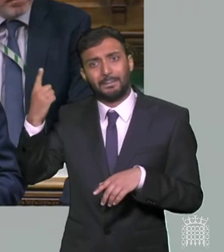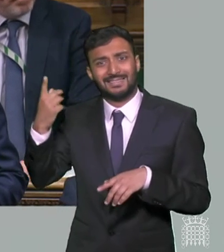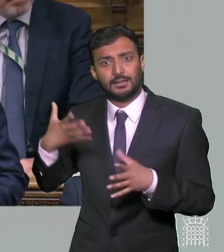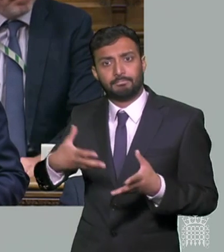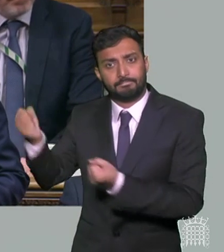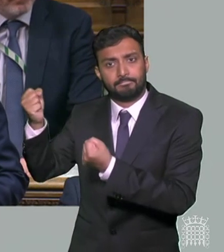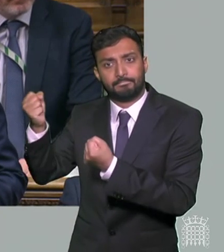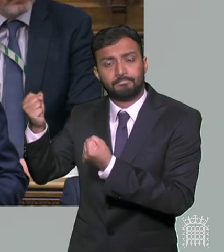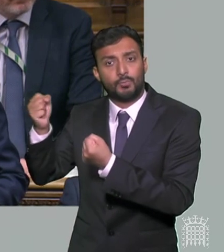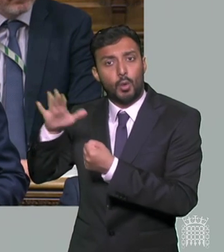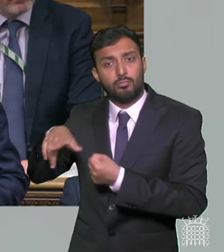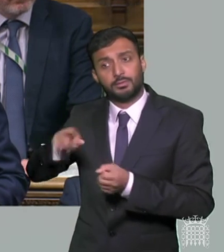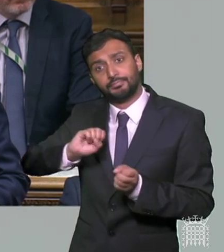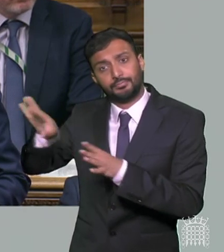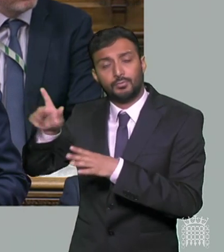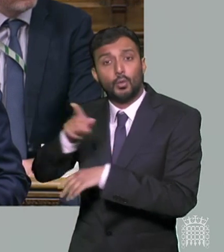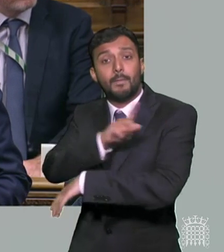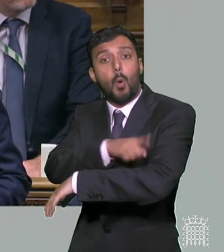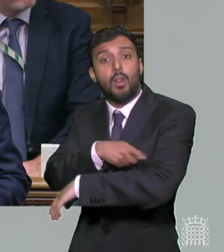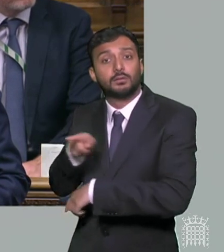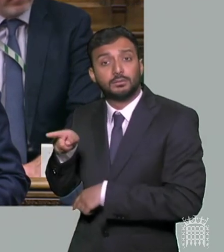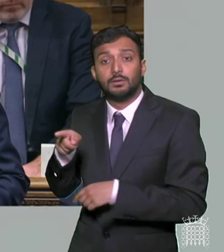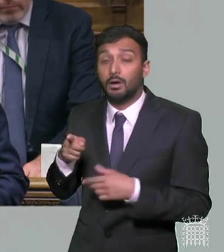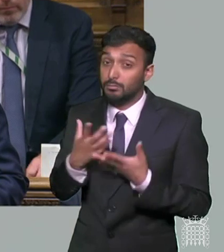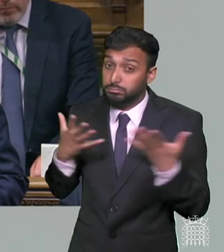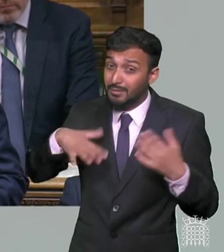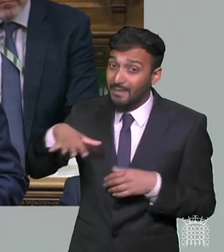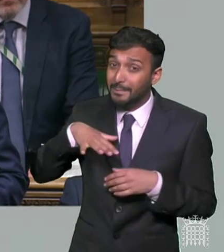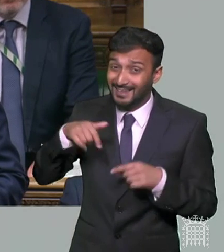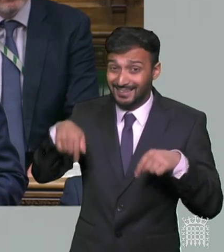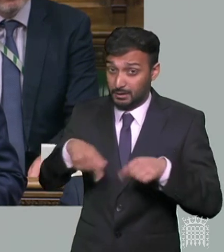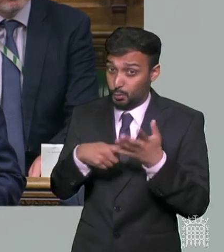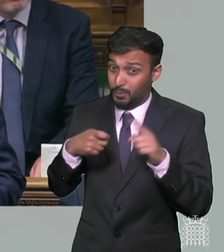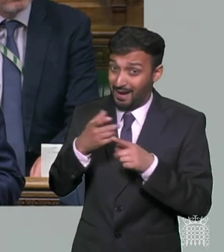His is one of many families in the UK who go through a similar experience every year.